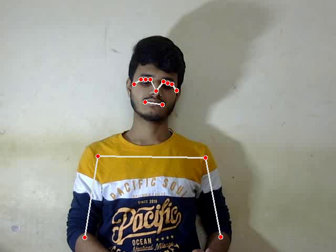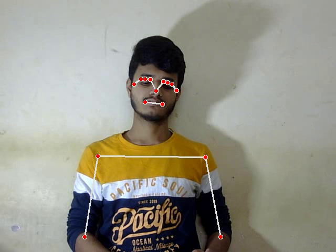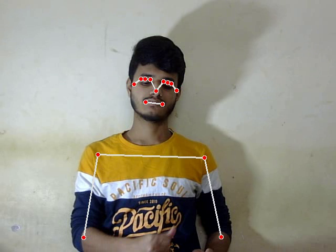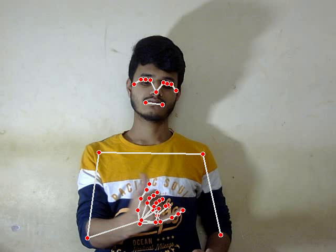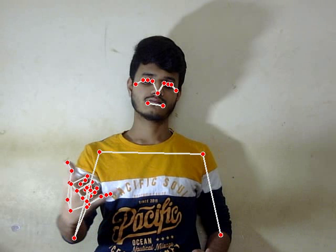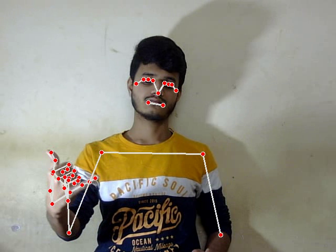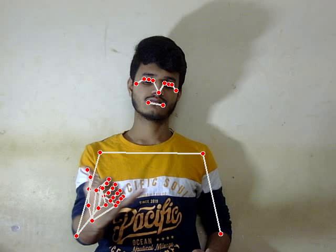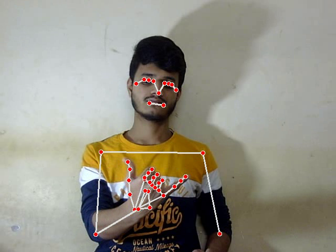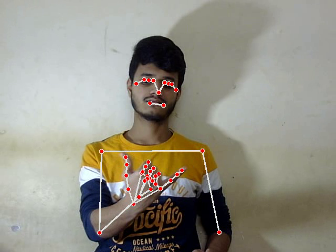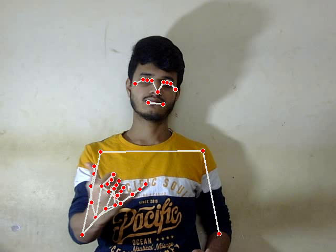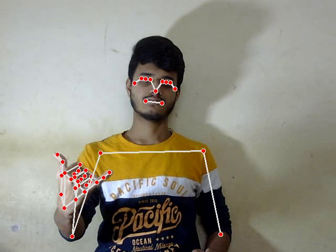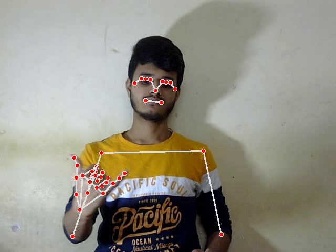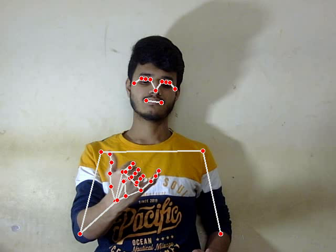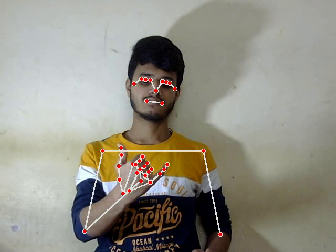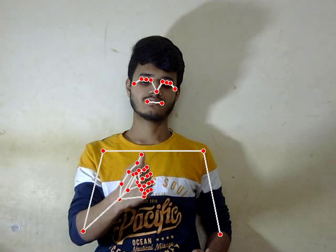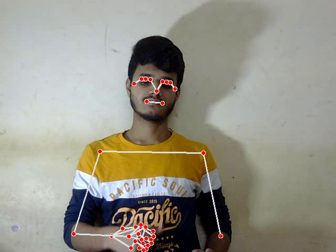same